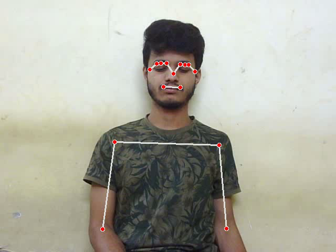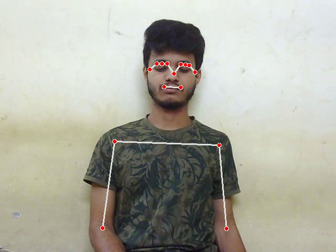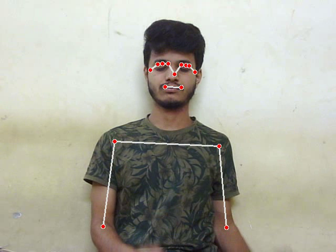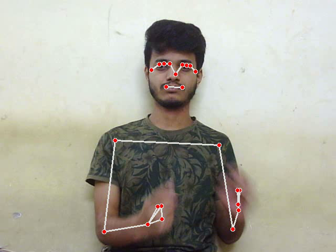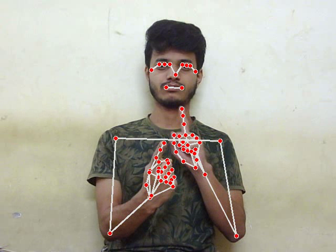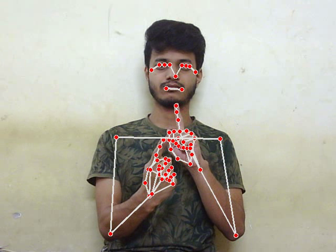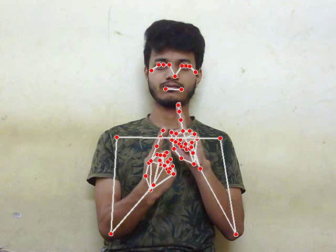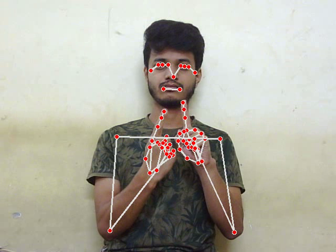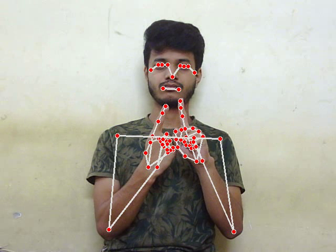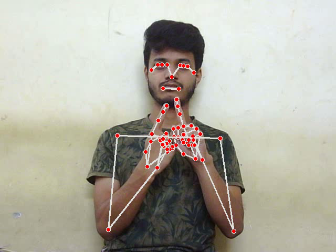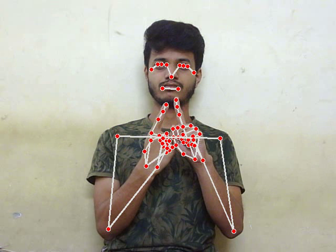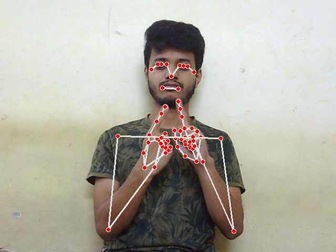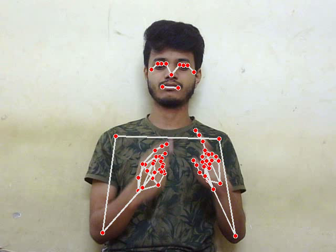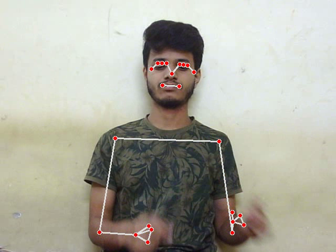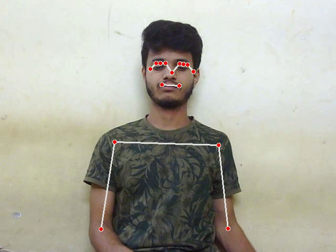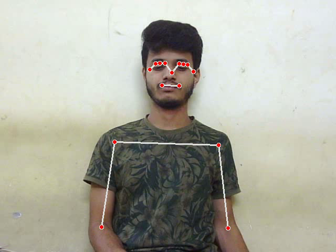meet